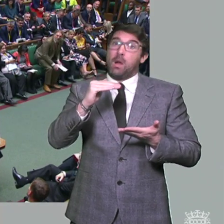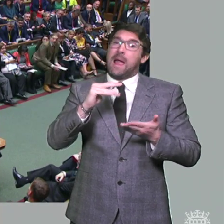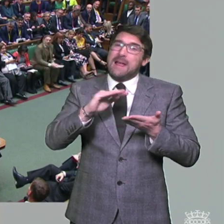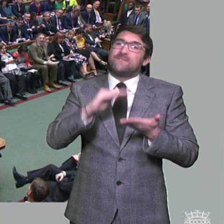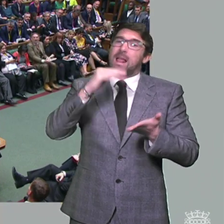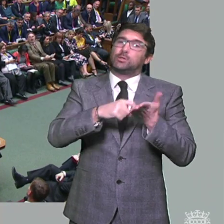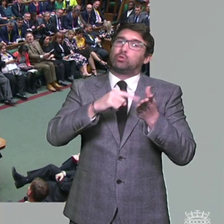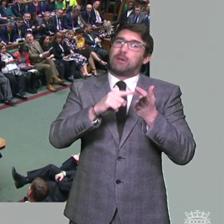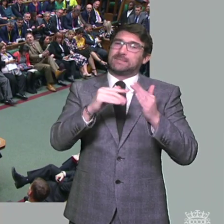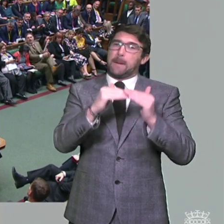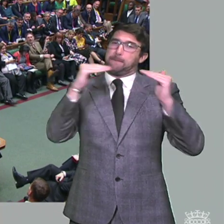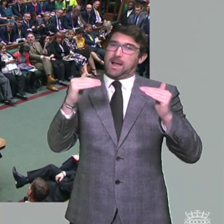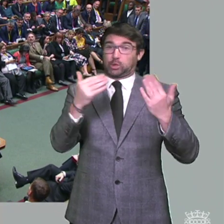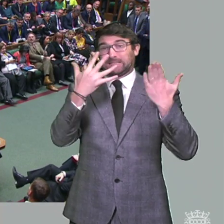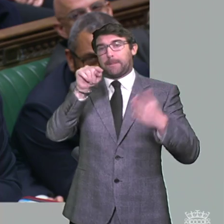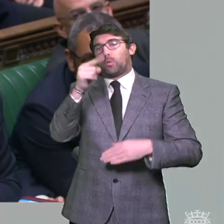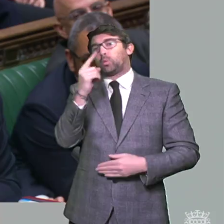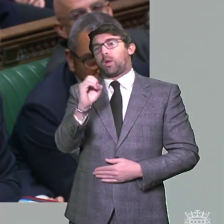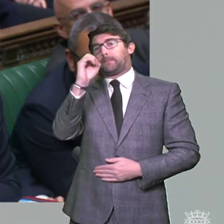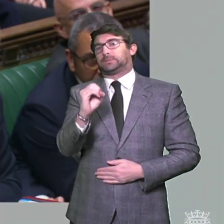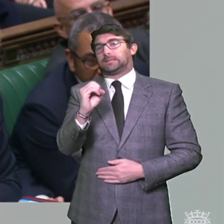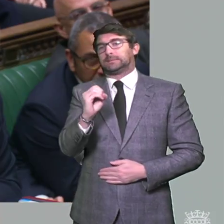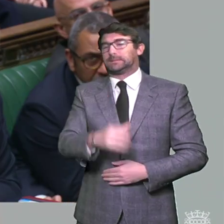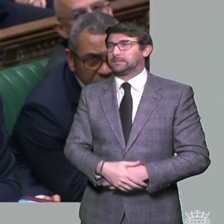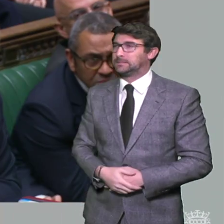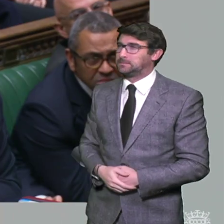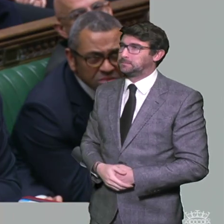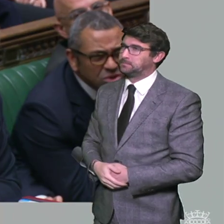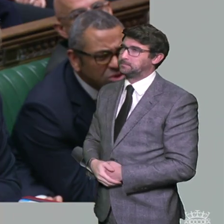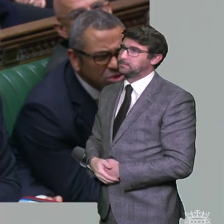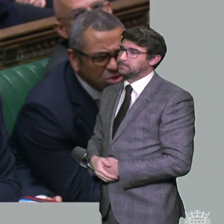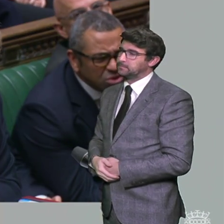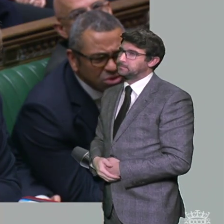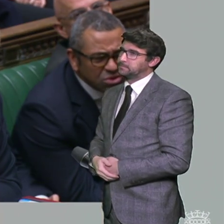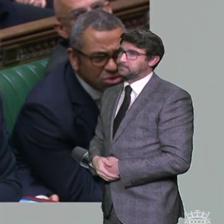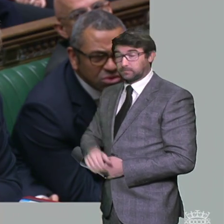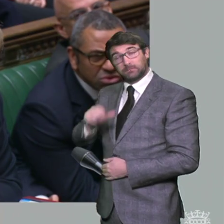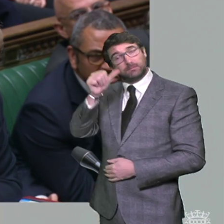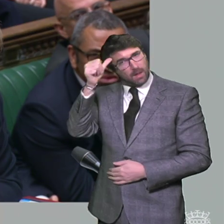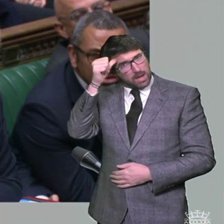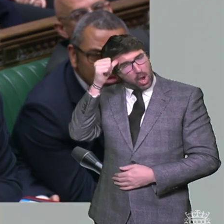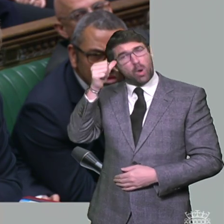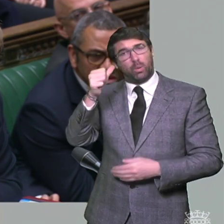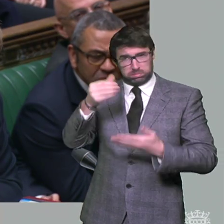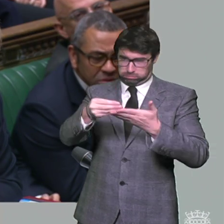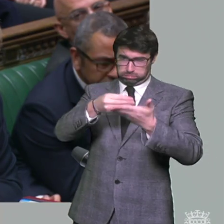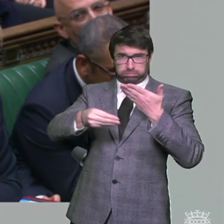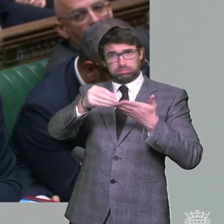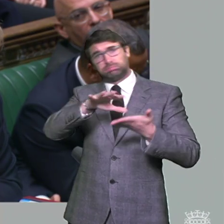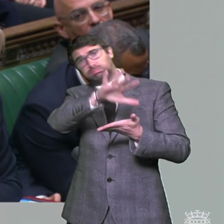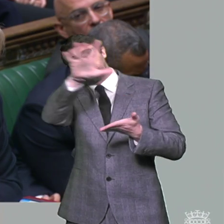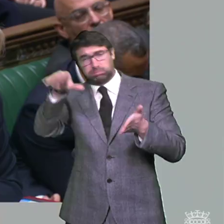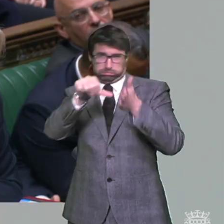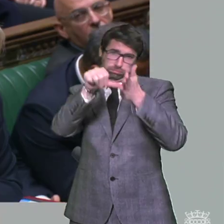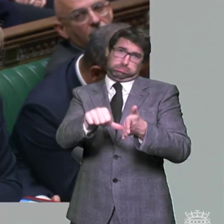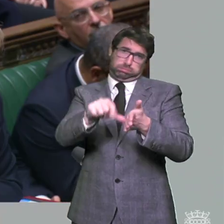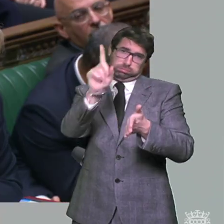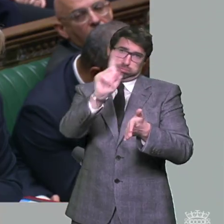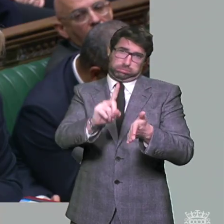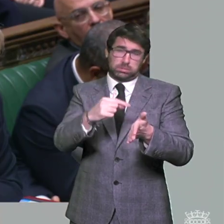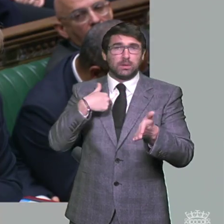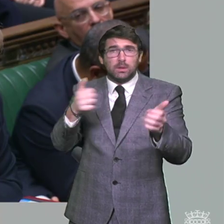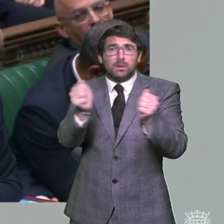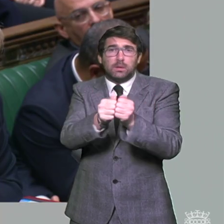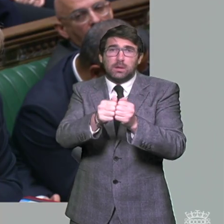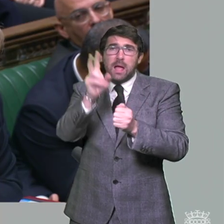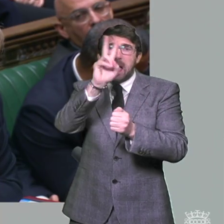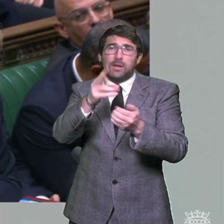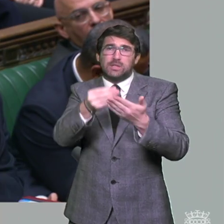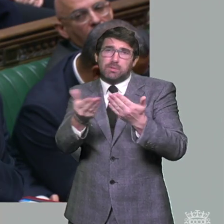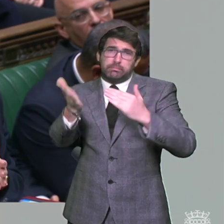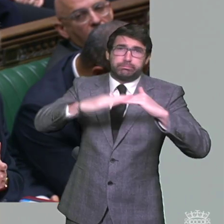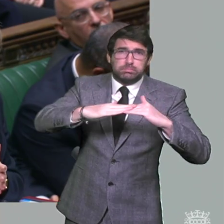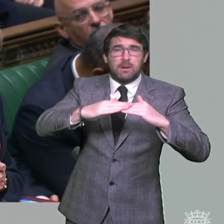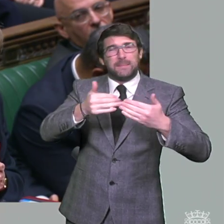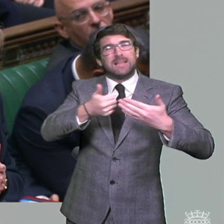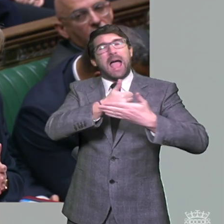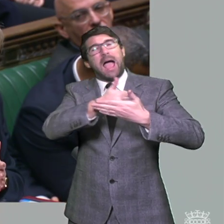People are struggling. It is difficult at the moment. That is why we put in place the energy price guarantee to make sure the typical household is not paying more than £2,500.